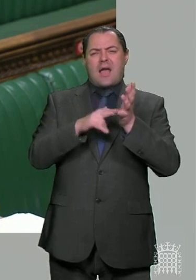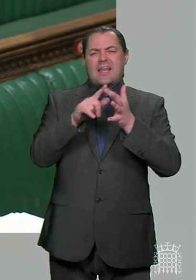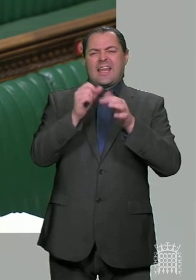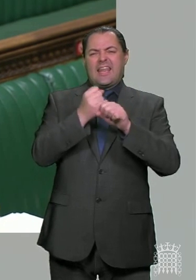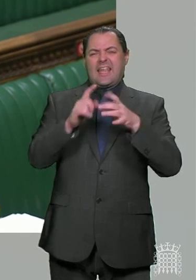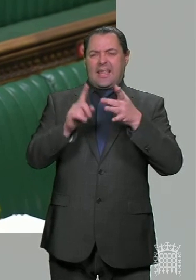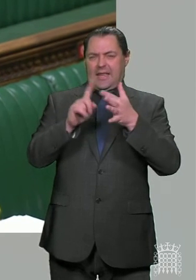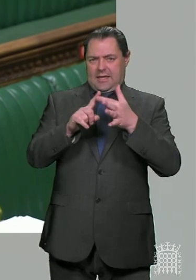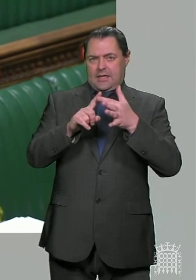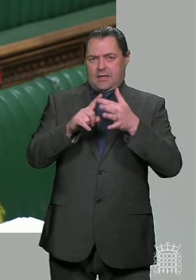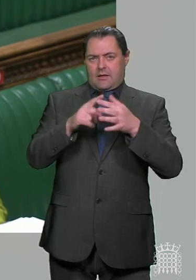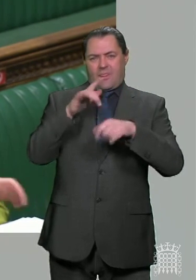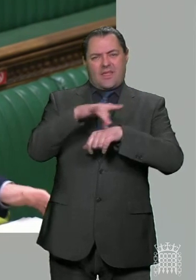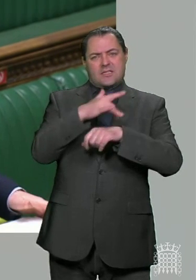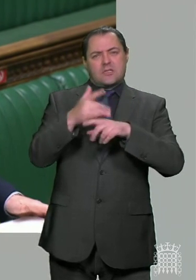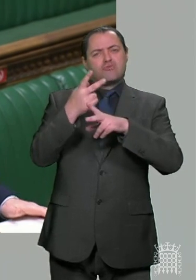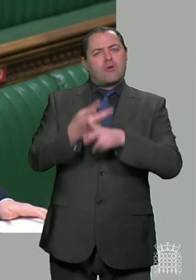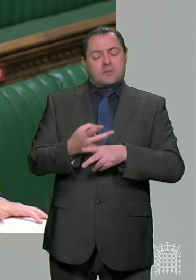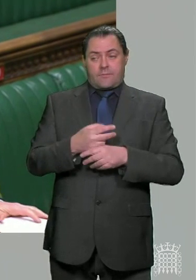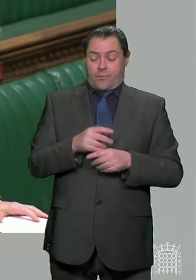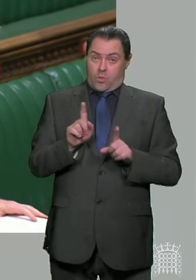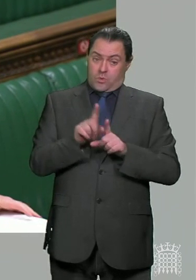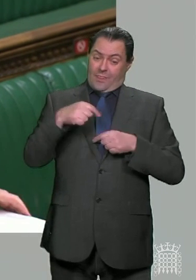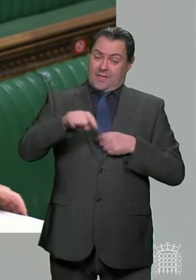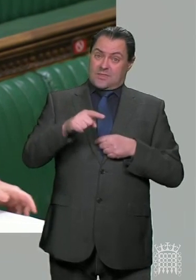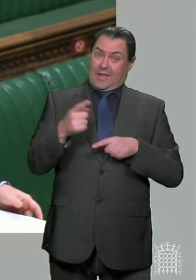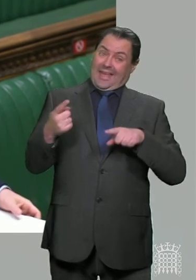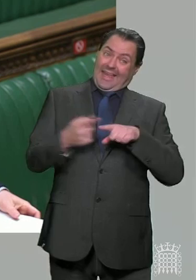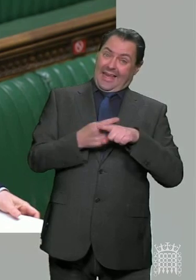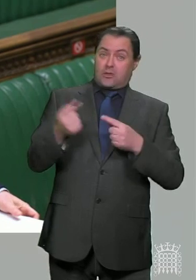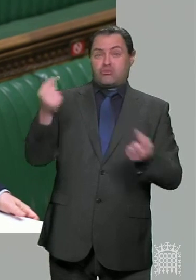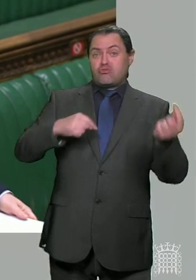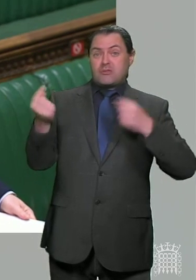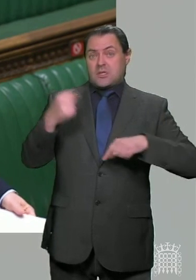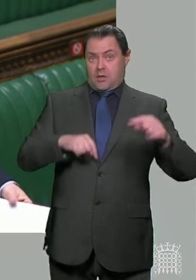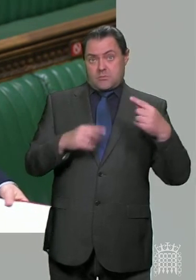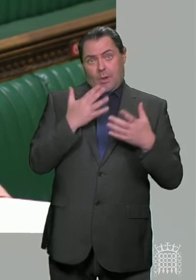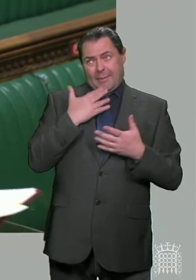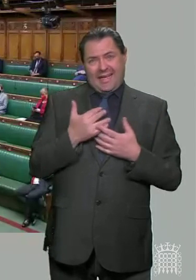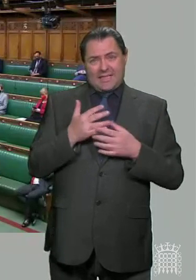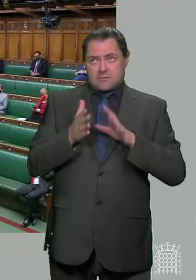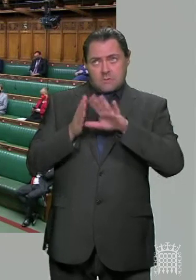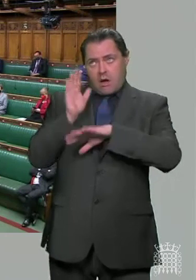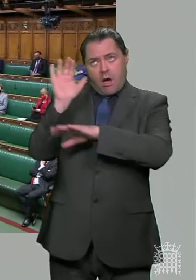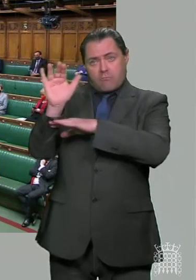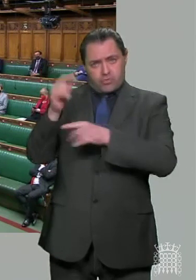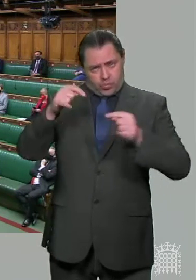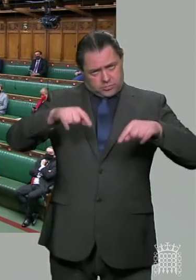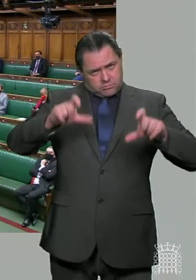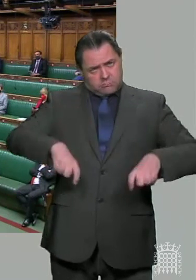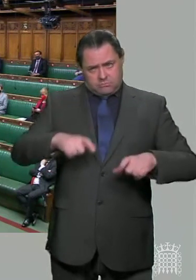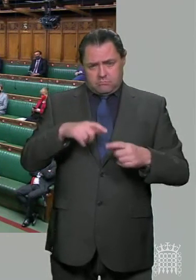is English Tourism Week I encourage everyone to make the most of the tourism on their doorstep.